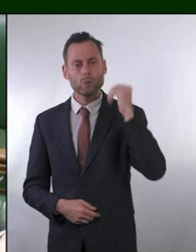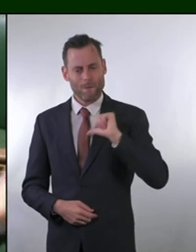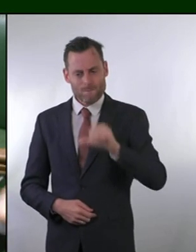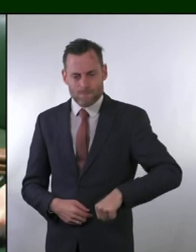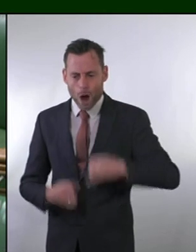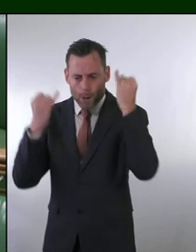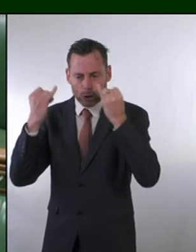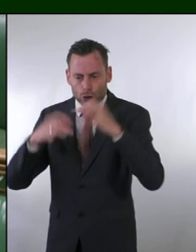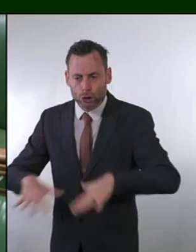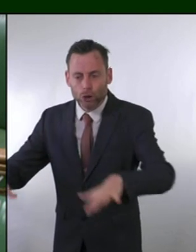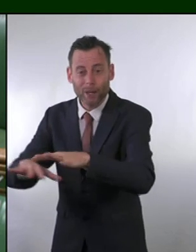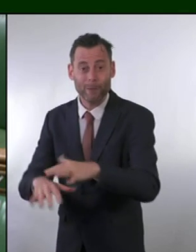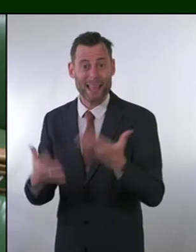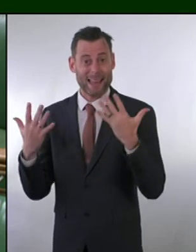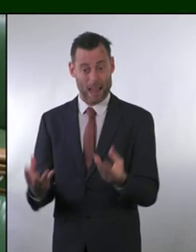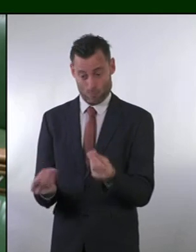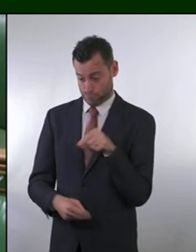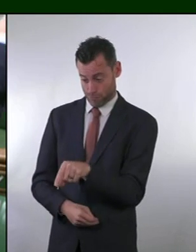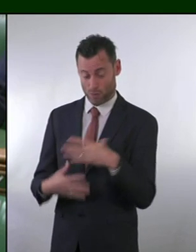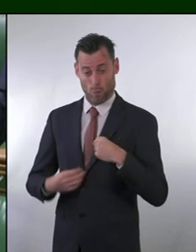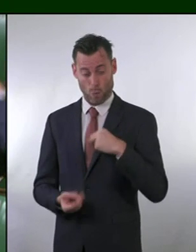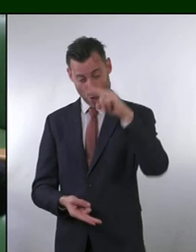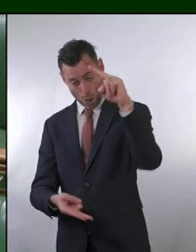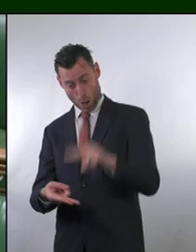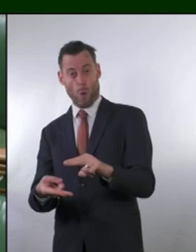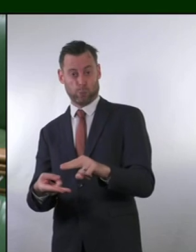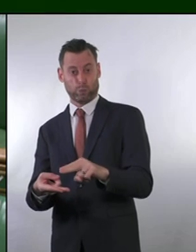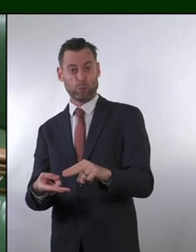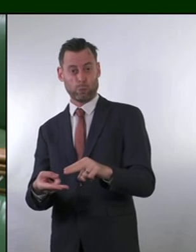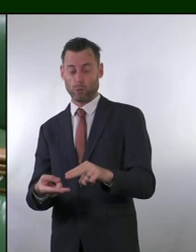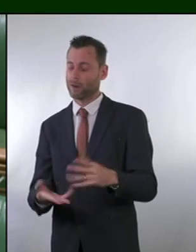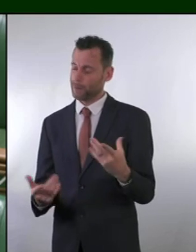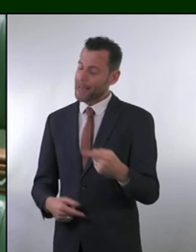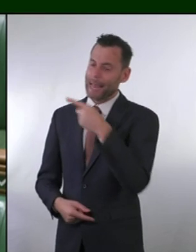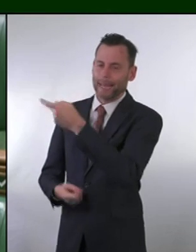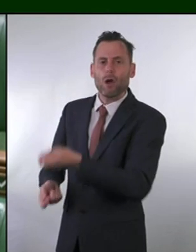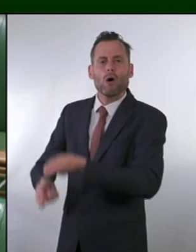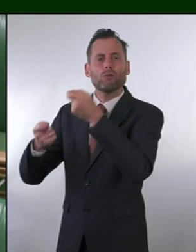The price is on the floor at the moment. Uses such as the one my hon.